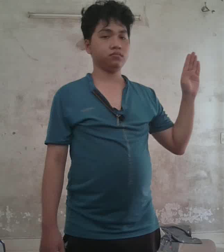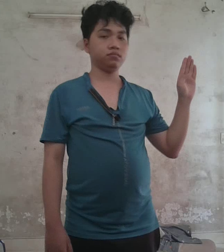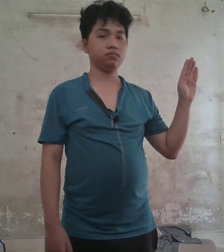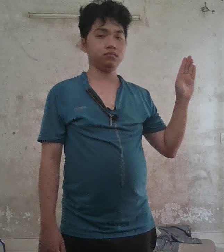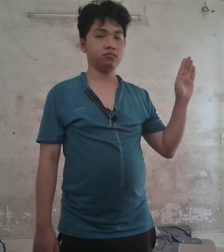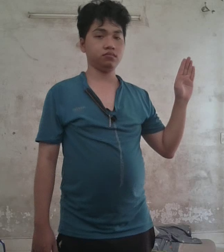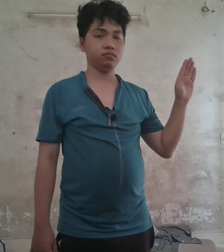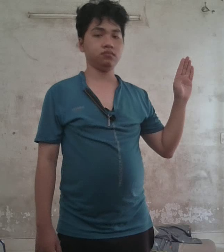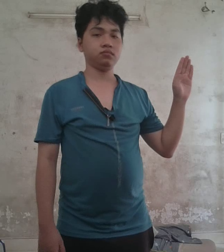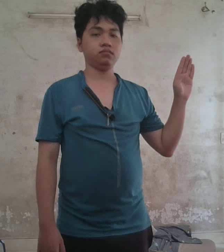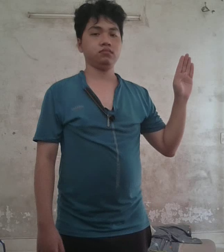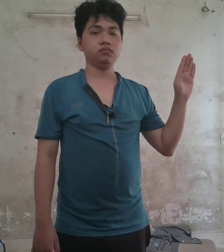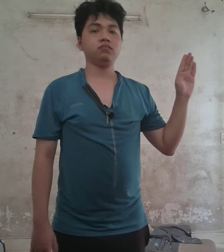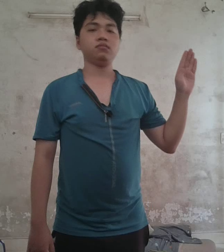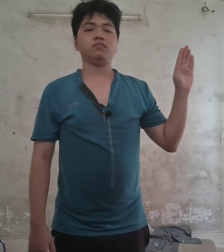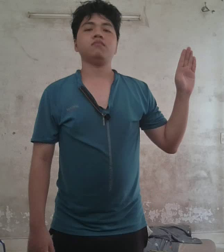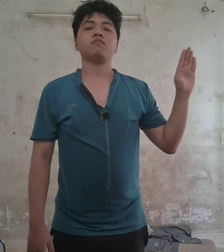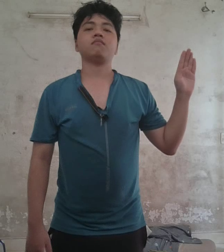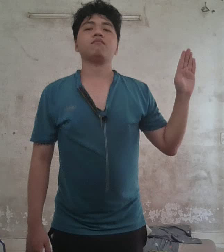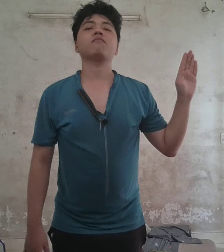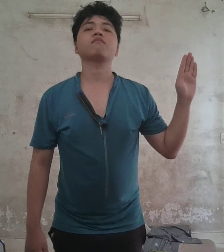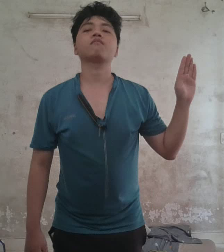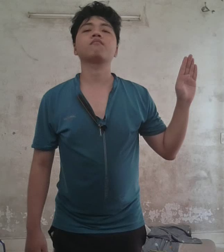b